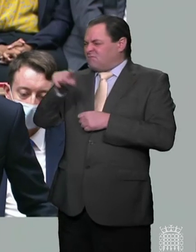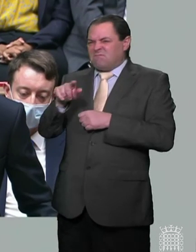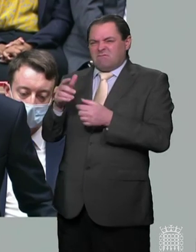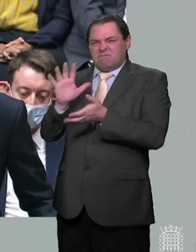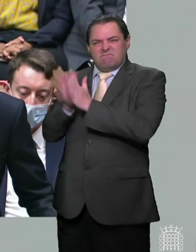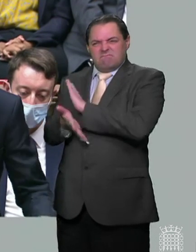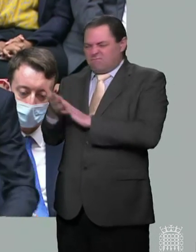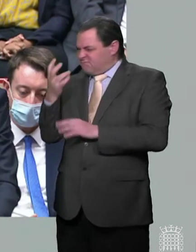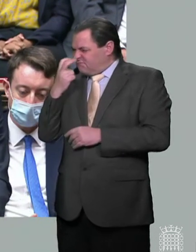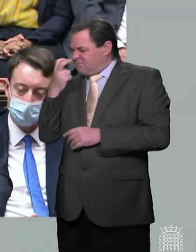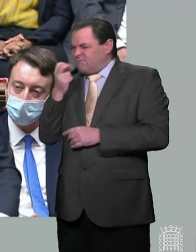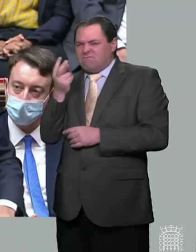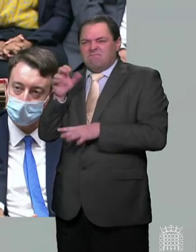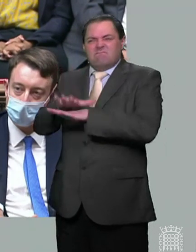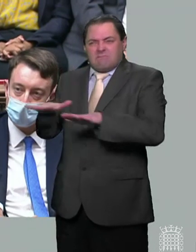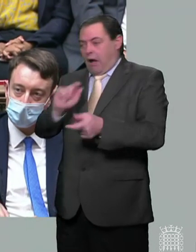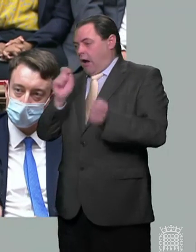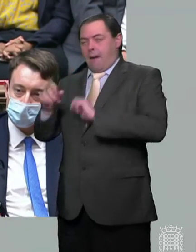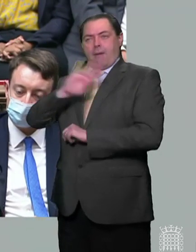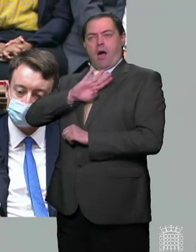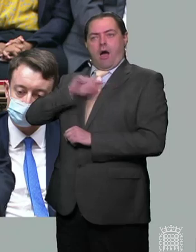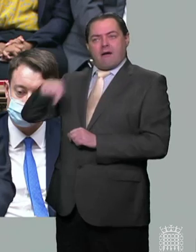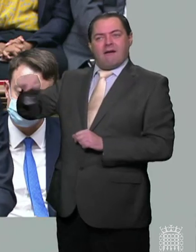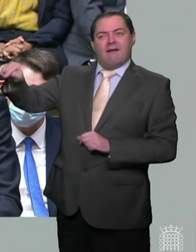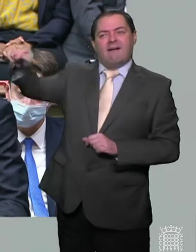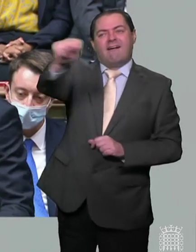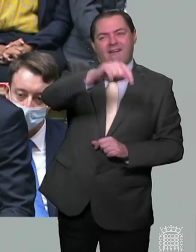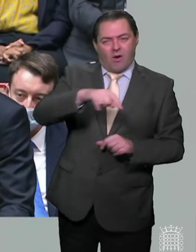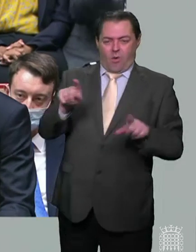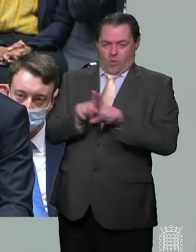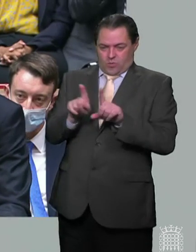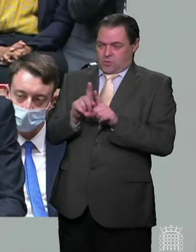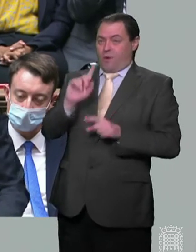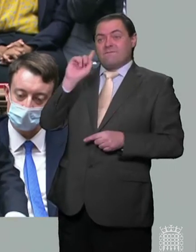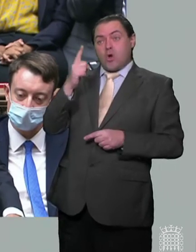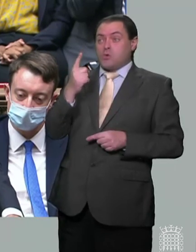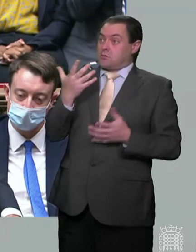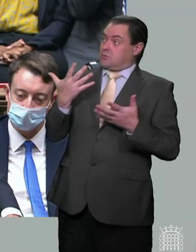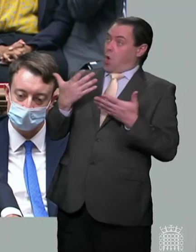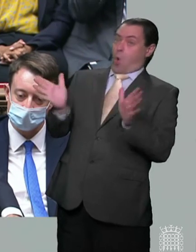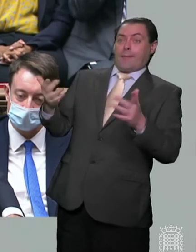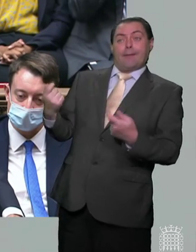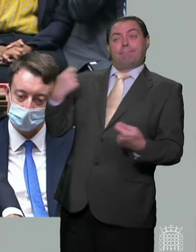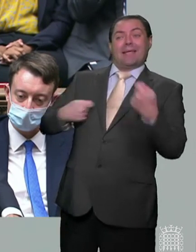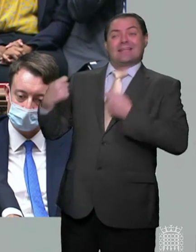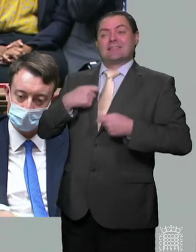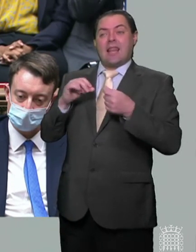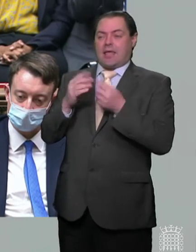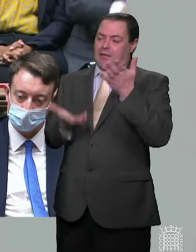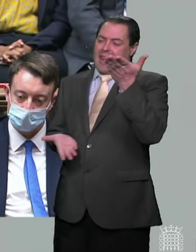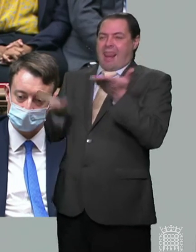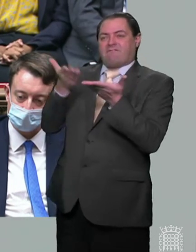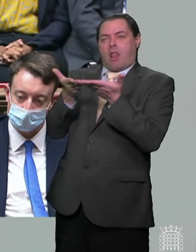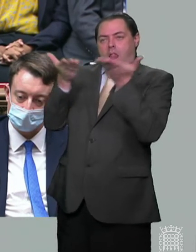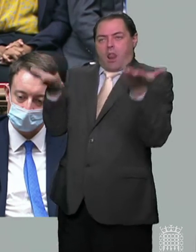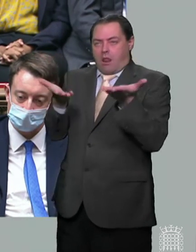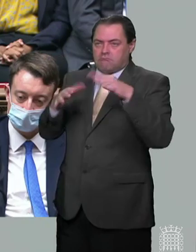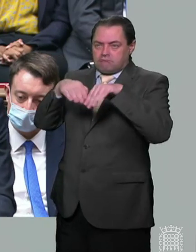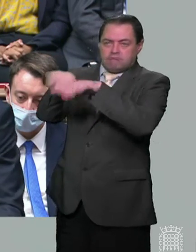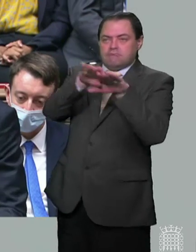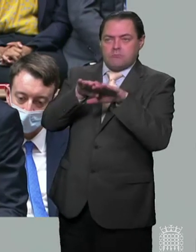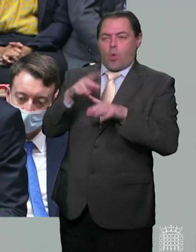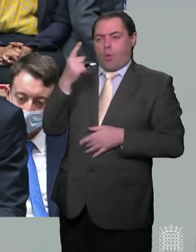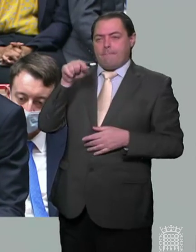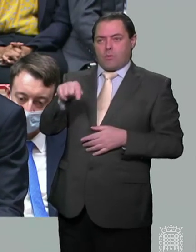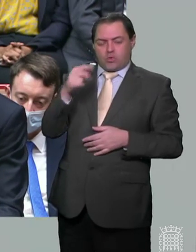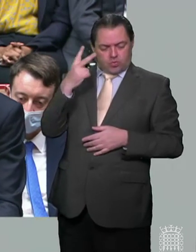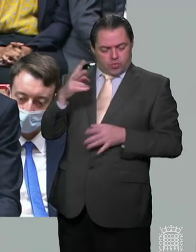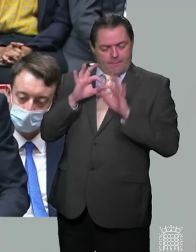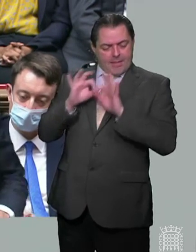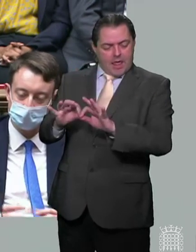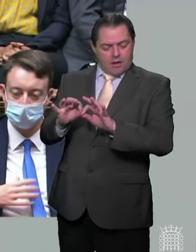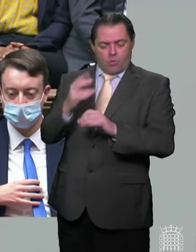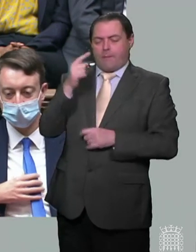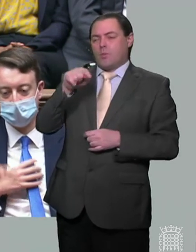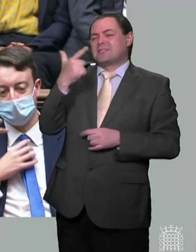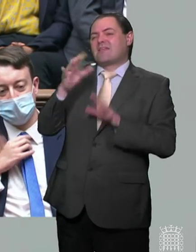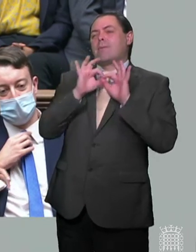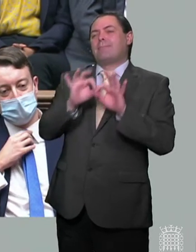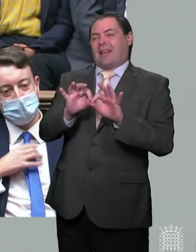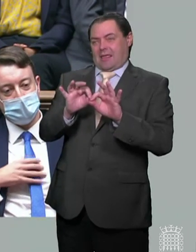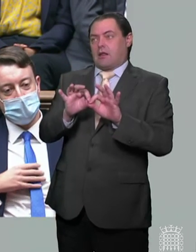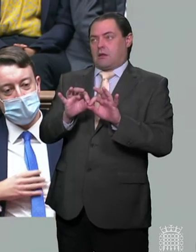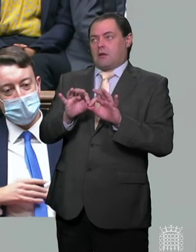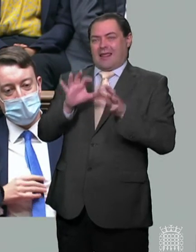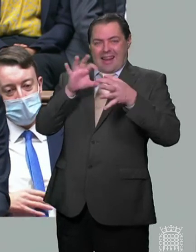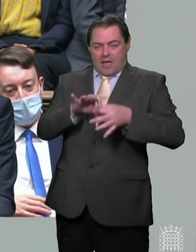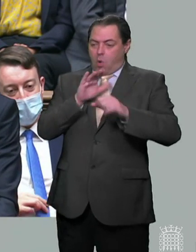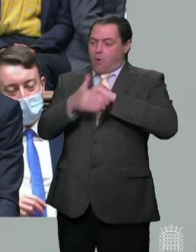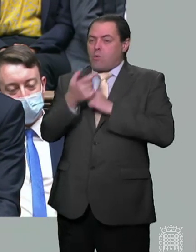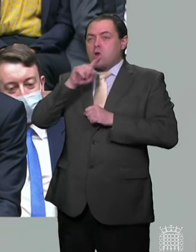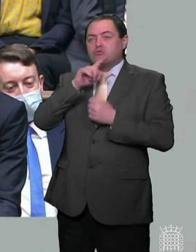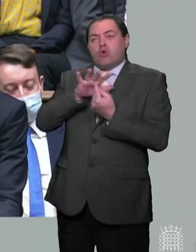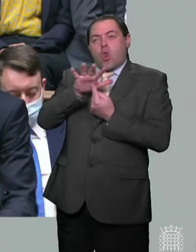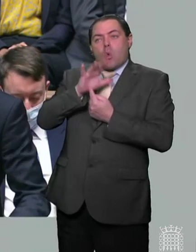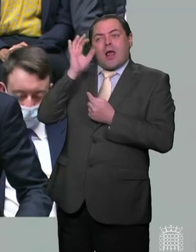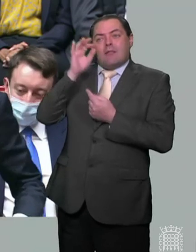I am allocating the first round of bids from the levelling up fund—£1.7 billion to invest in the infrastructure of everyday life in over 100 local areas.